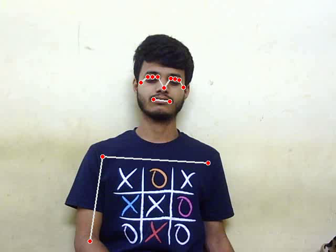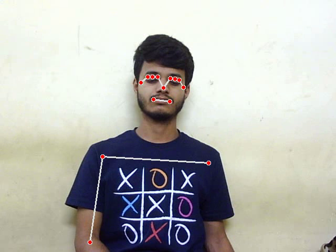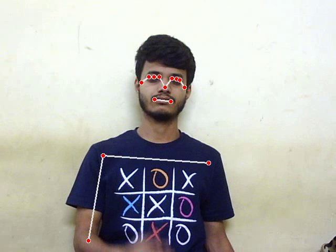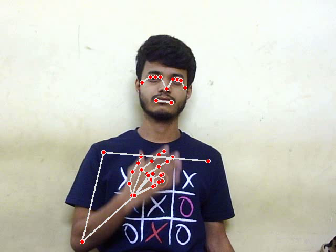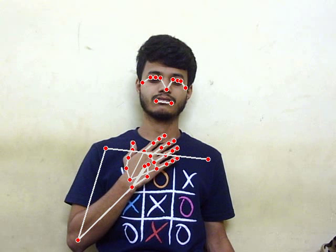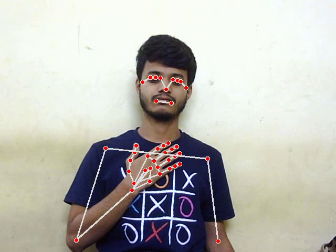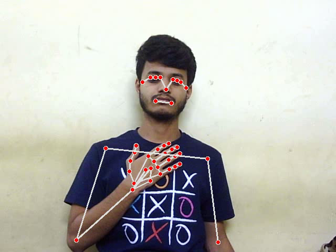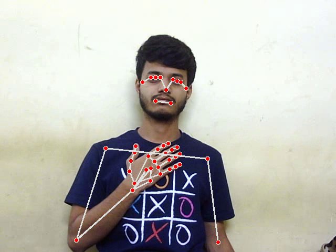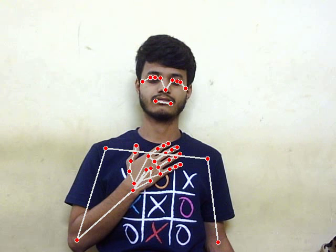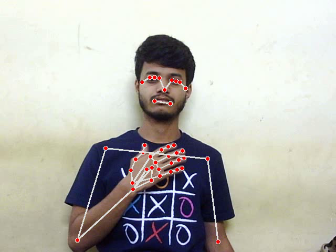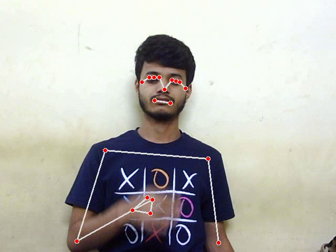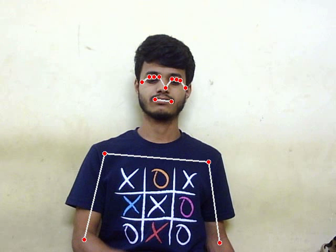my